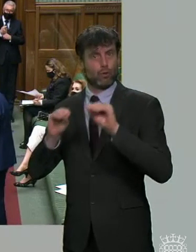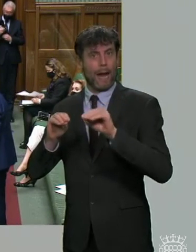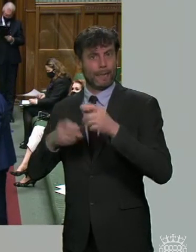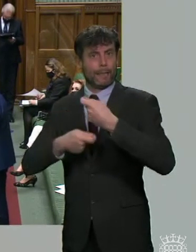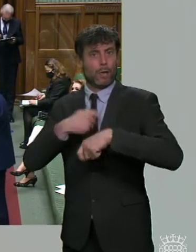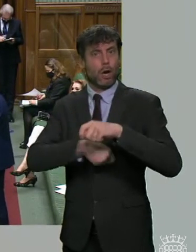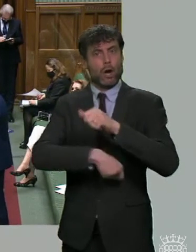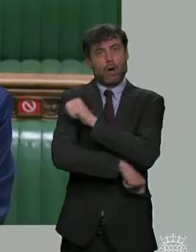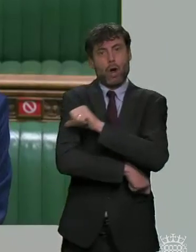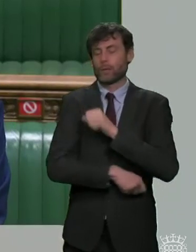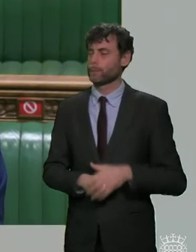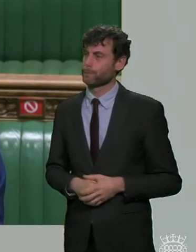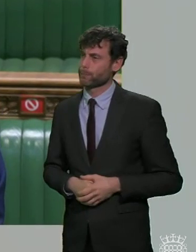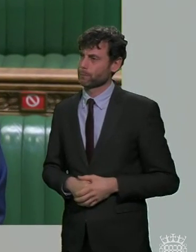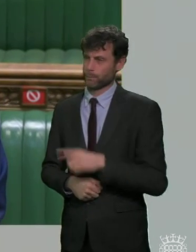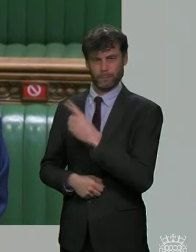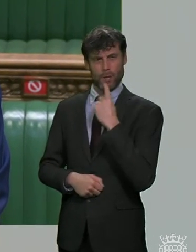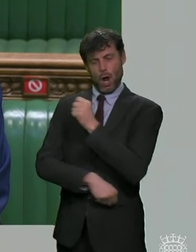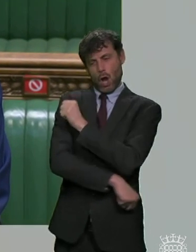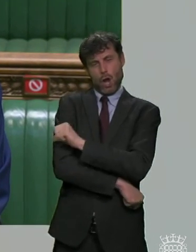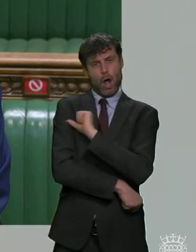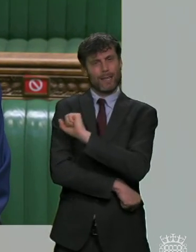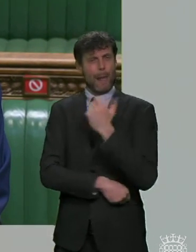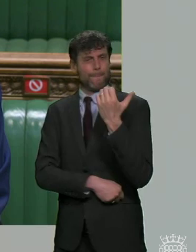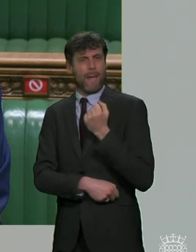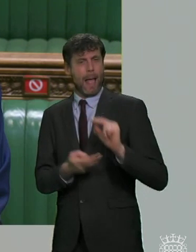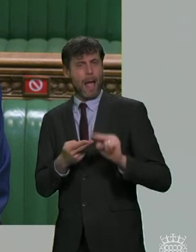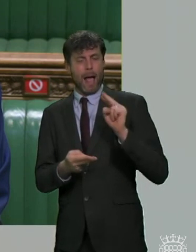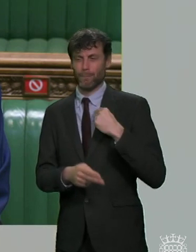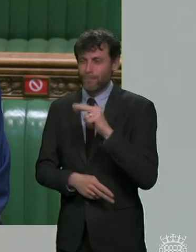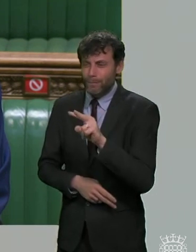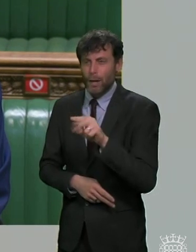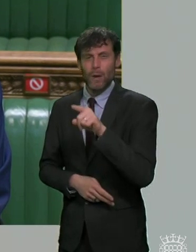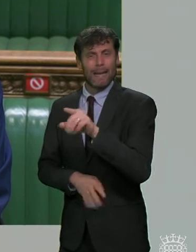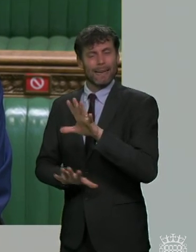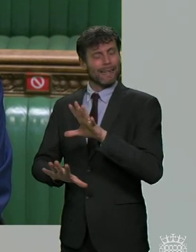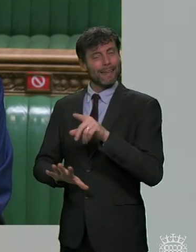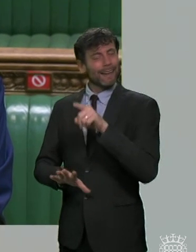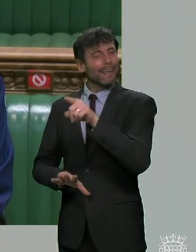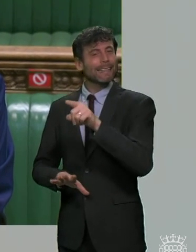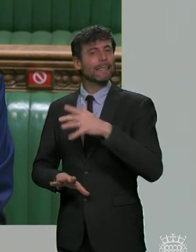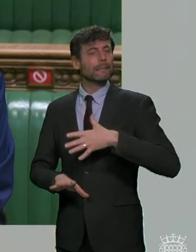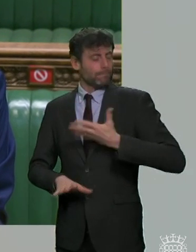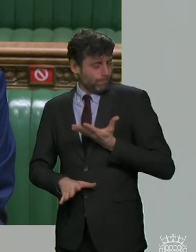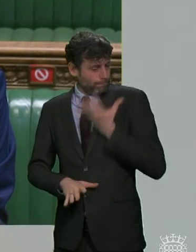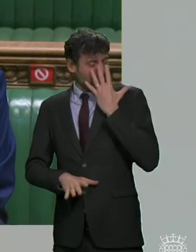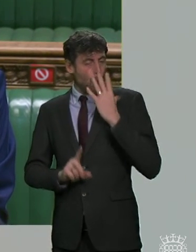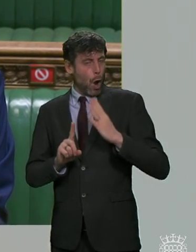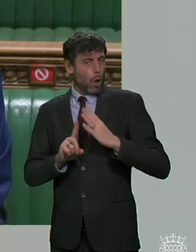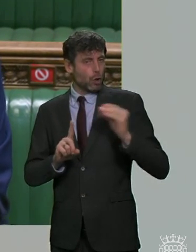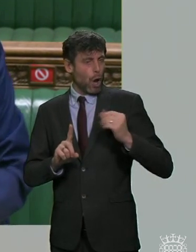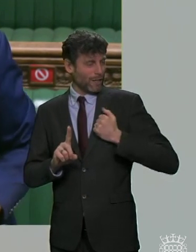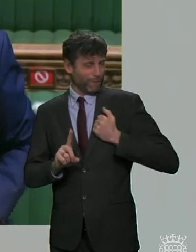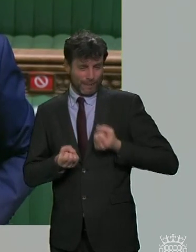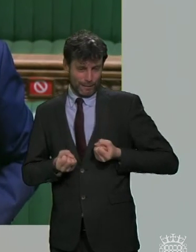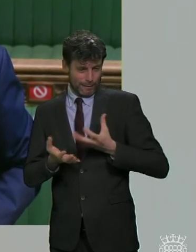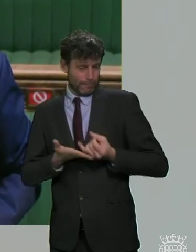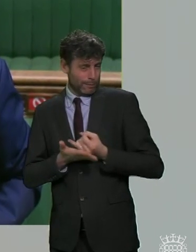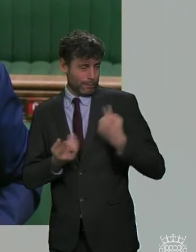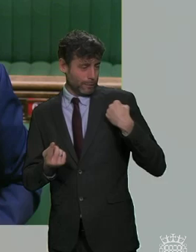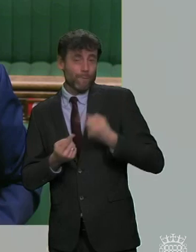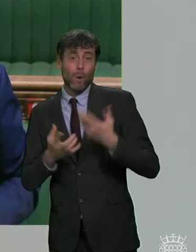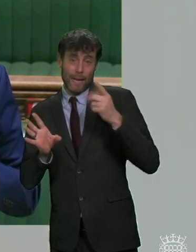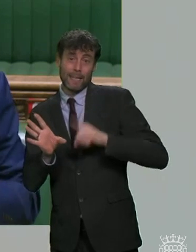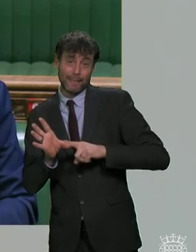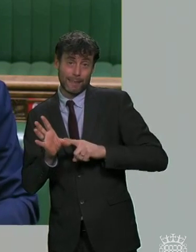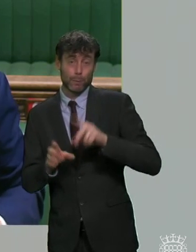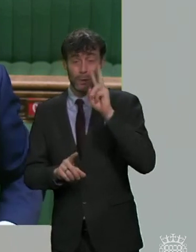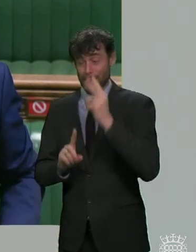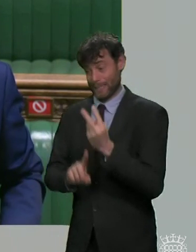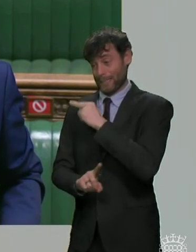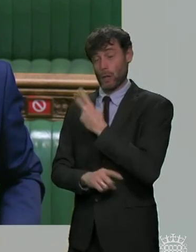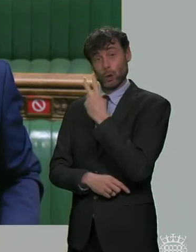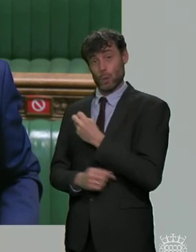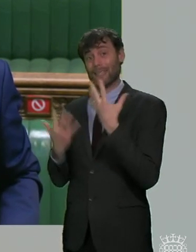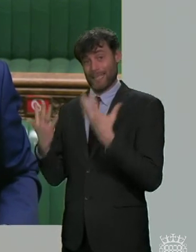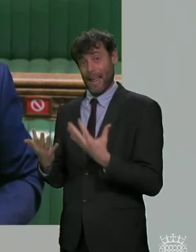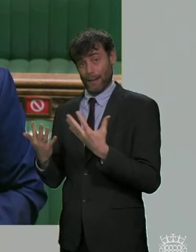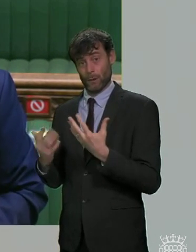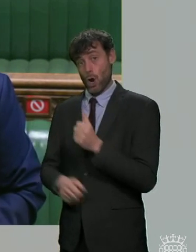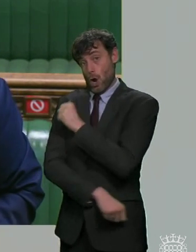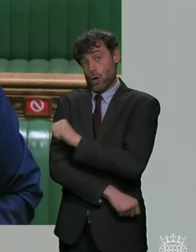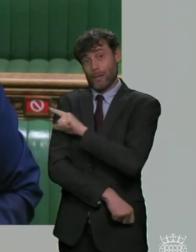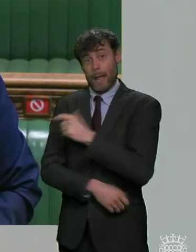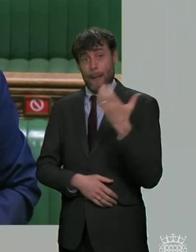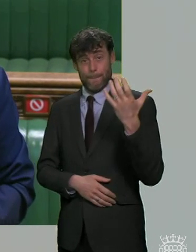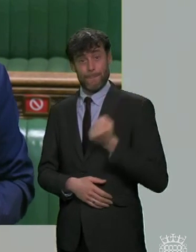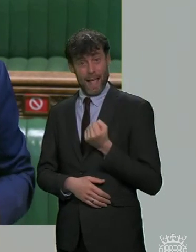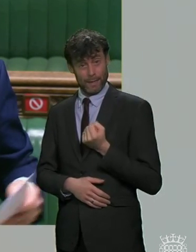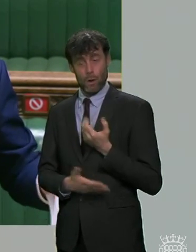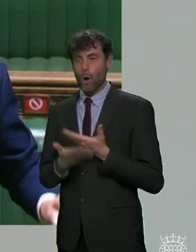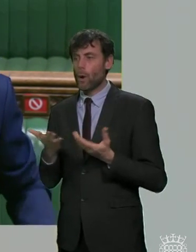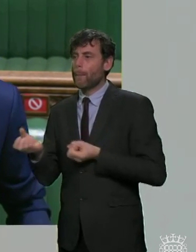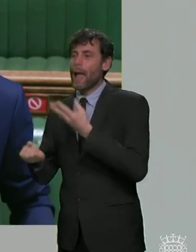The Prime Minister says nurses’ pay has gone up; I know he is desperate to distance himself from the Conservatives’ record over the last decade, but as he well knows, since 2010 nurses’ pay has fallen in real terms by more than £800.